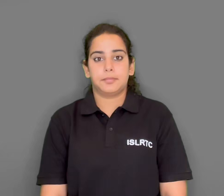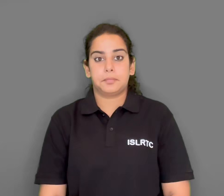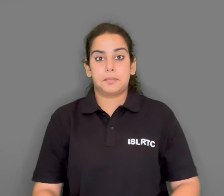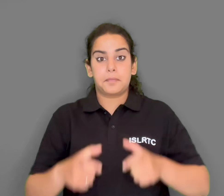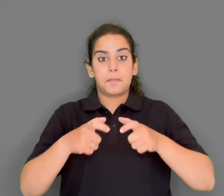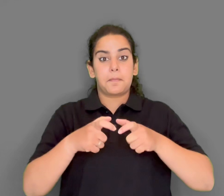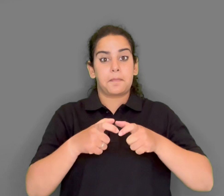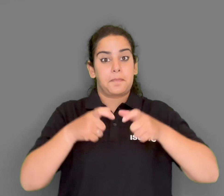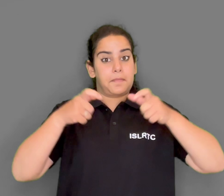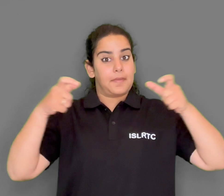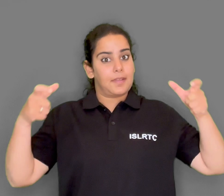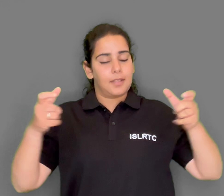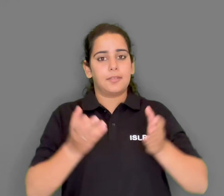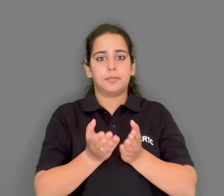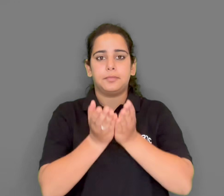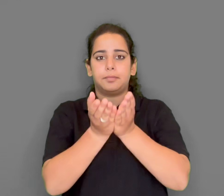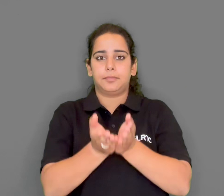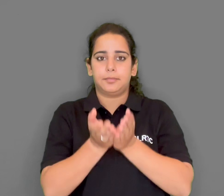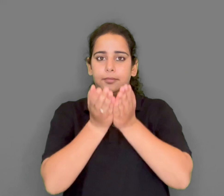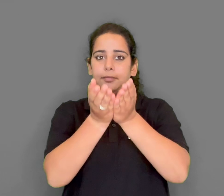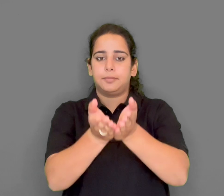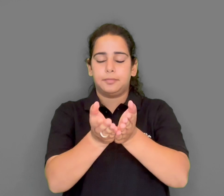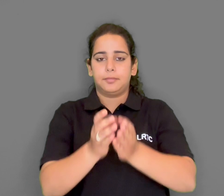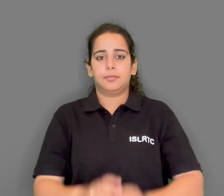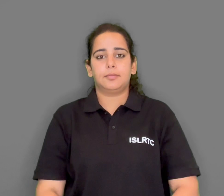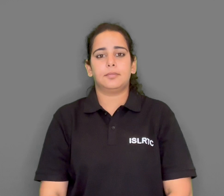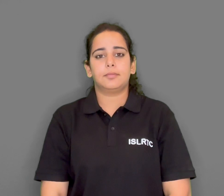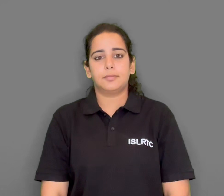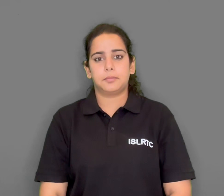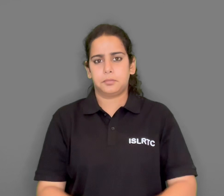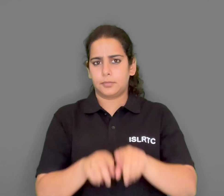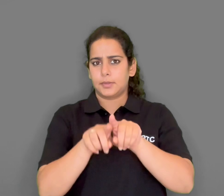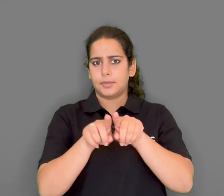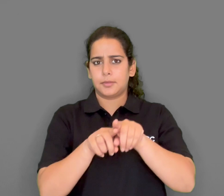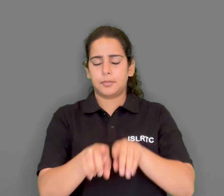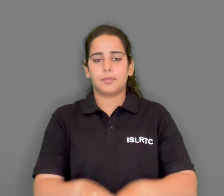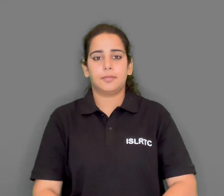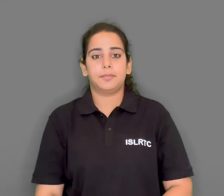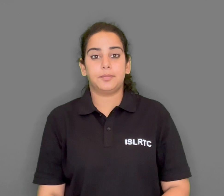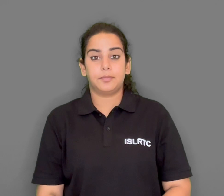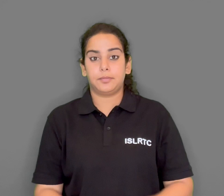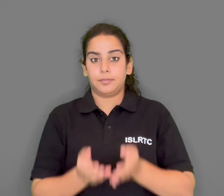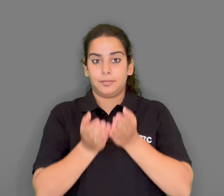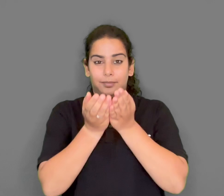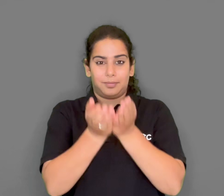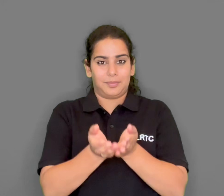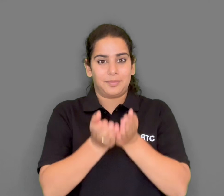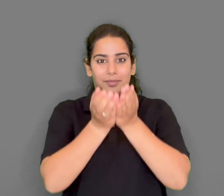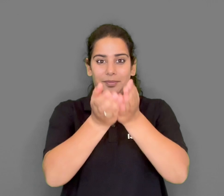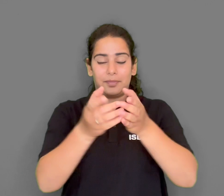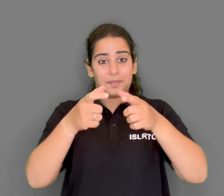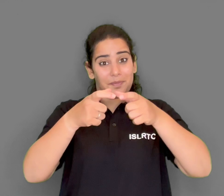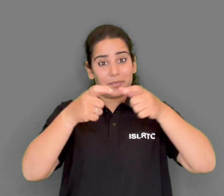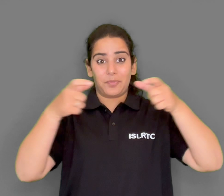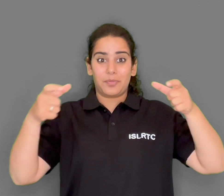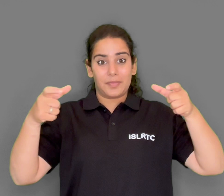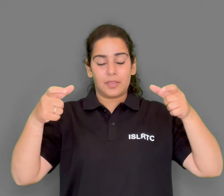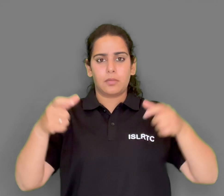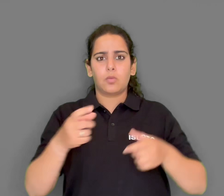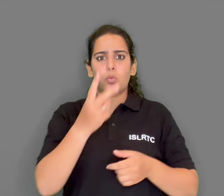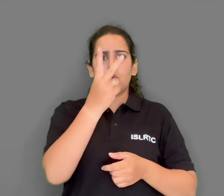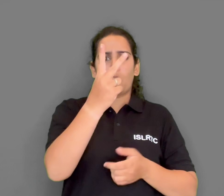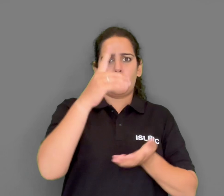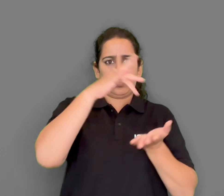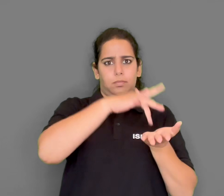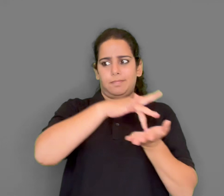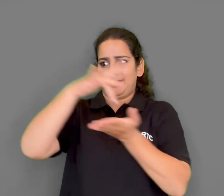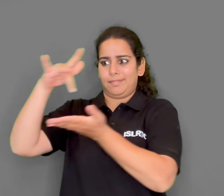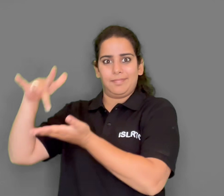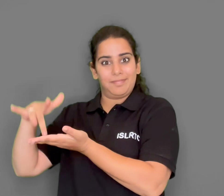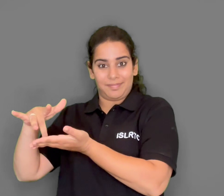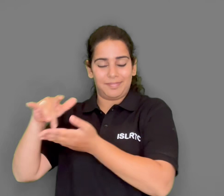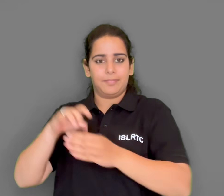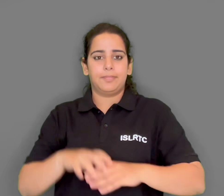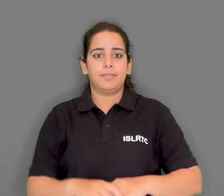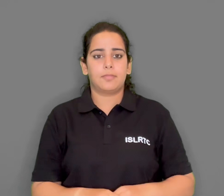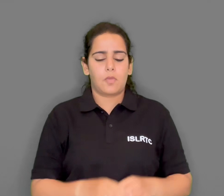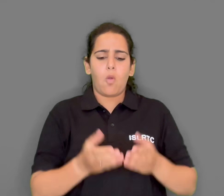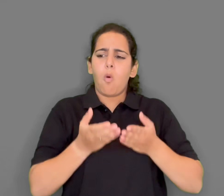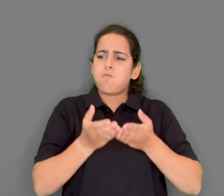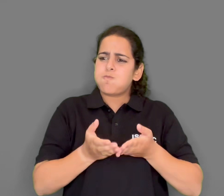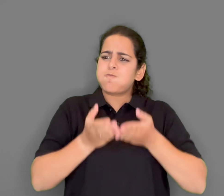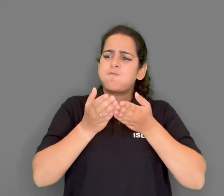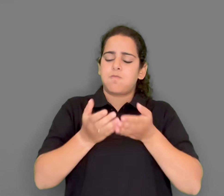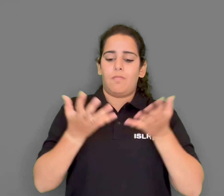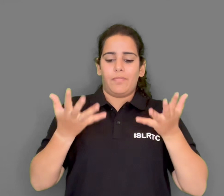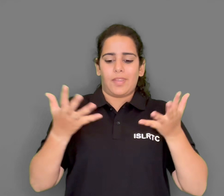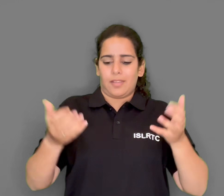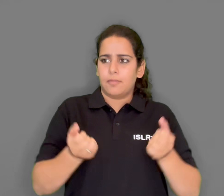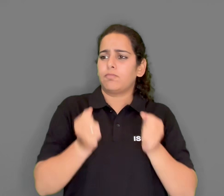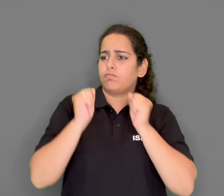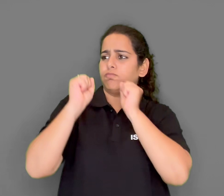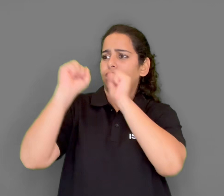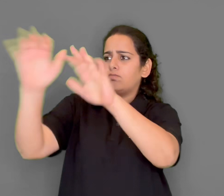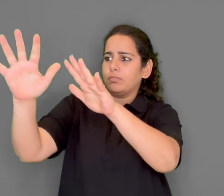Cabotage Trade or transport or airspace or between two points within a country